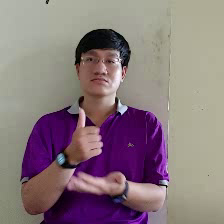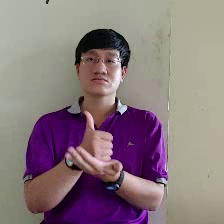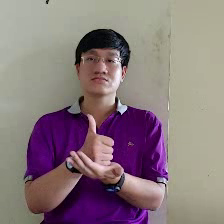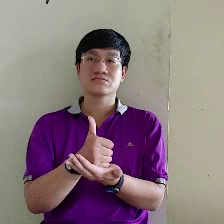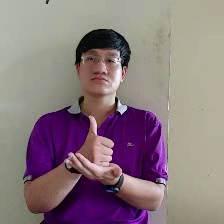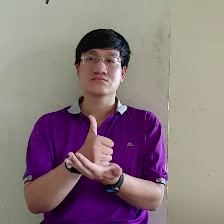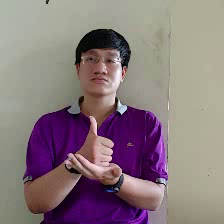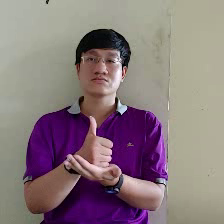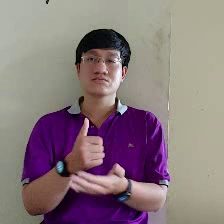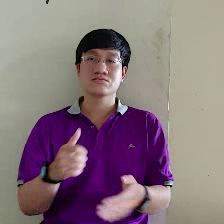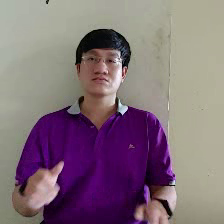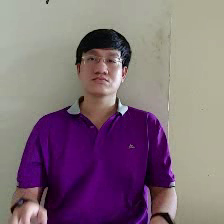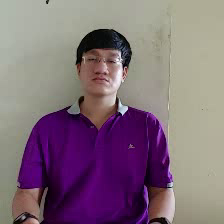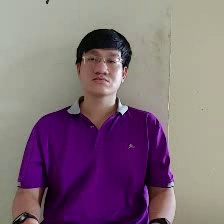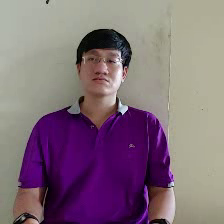Giúp